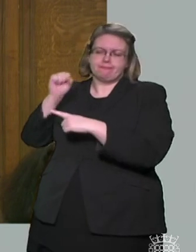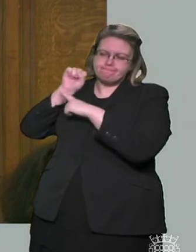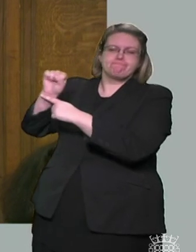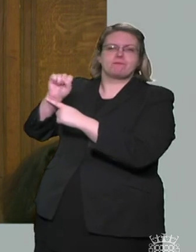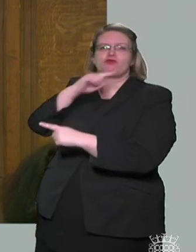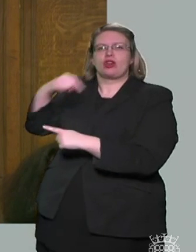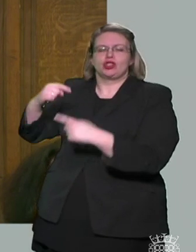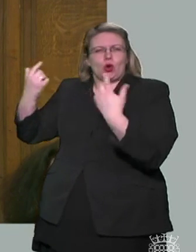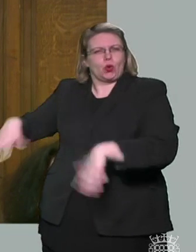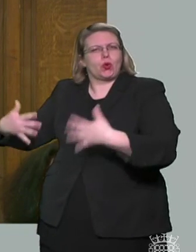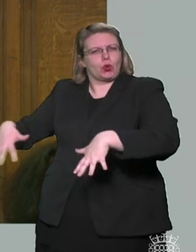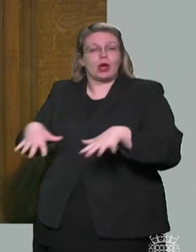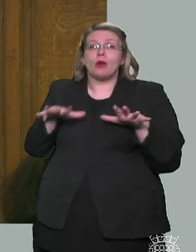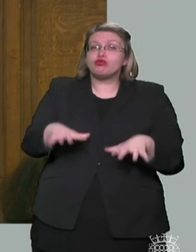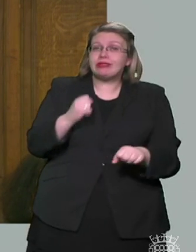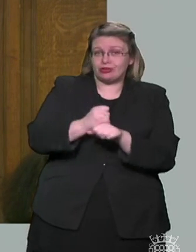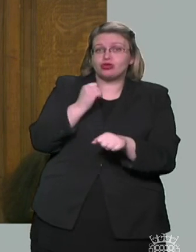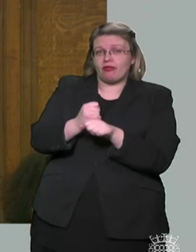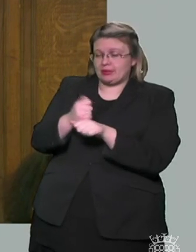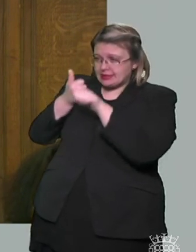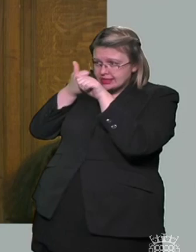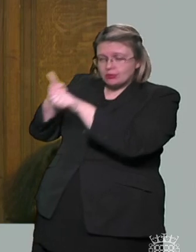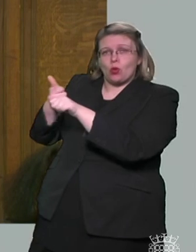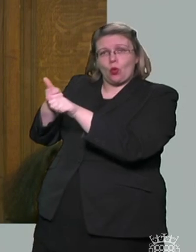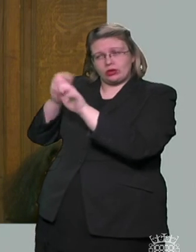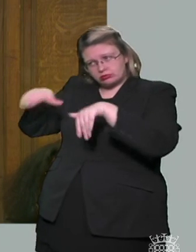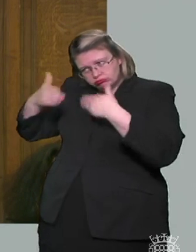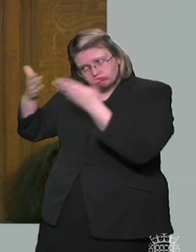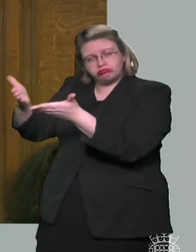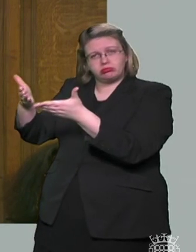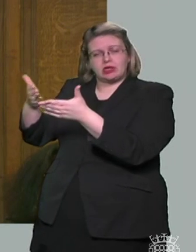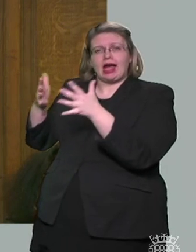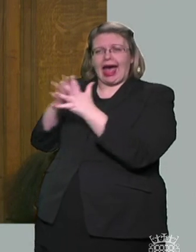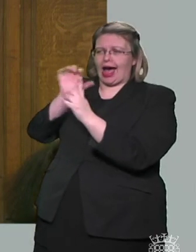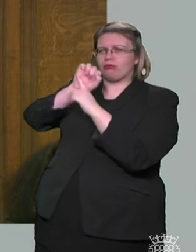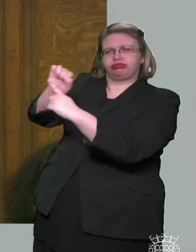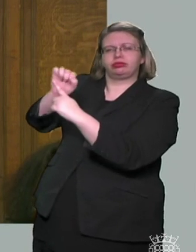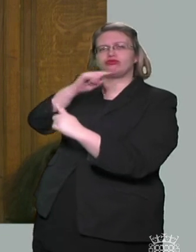They are all appreciative of this Government and this Prime Minister being first out the door to deliver that.